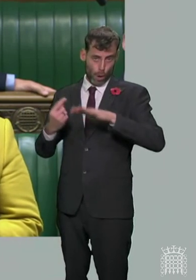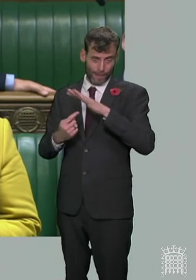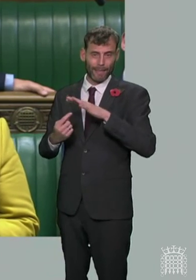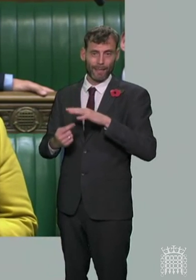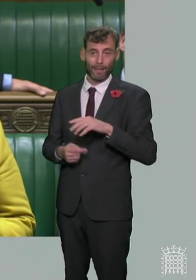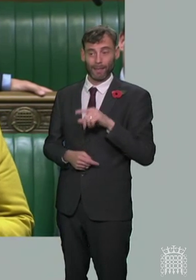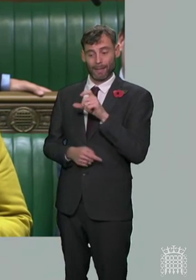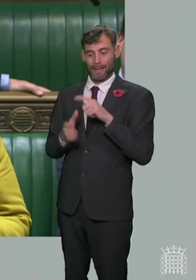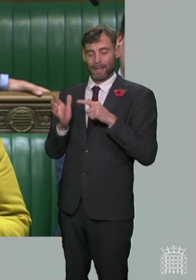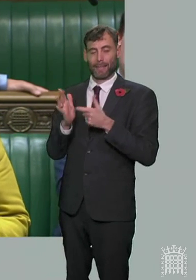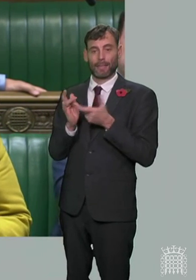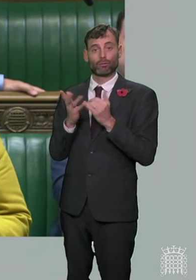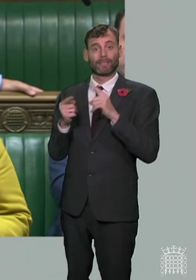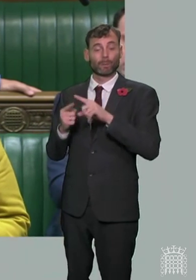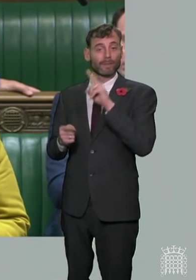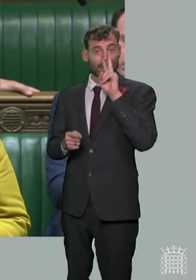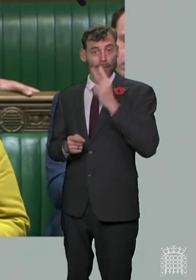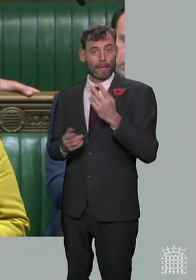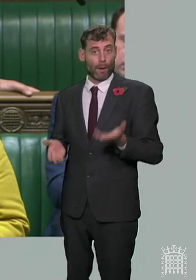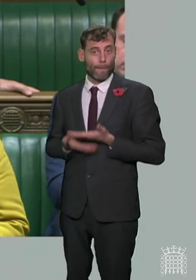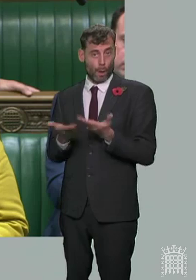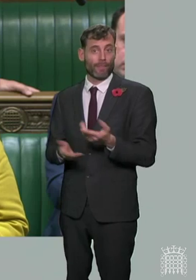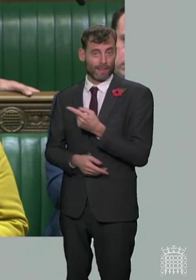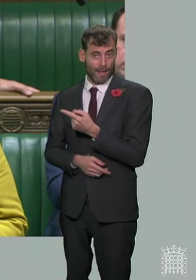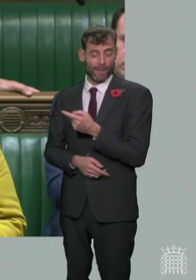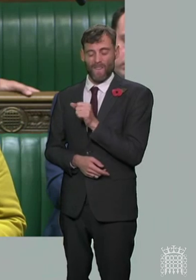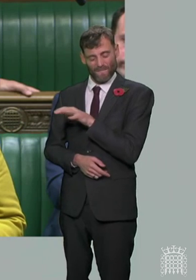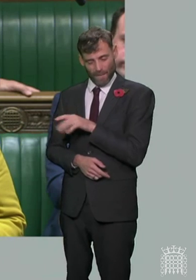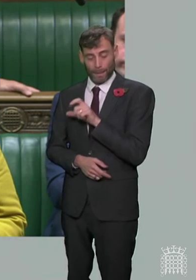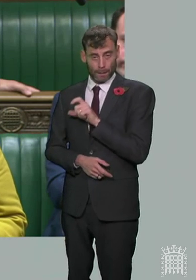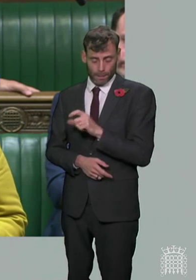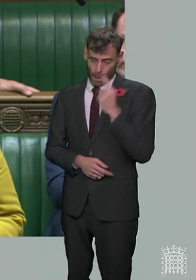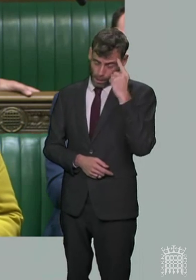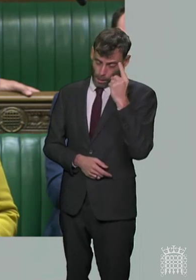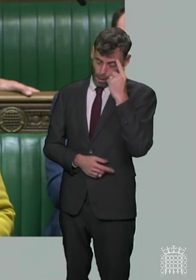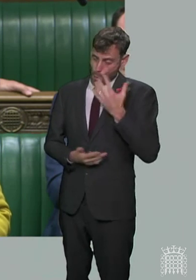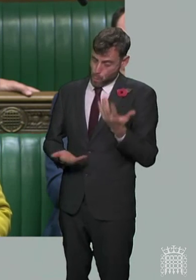It was Katrice’s second birthday, and her family are still searching.